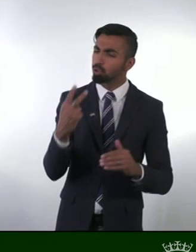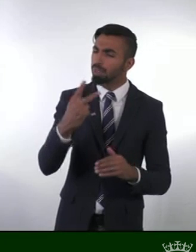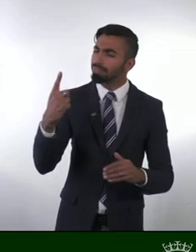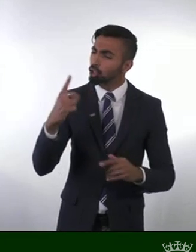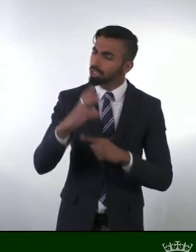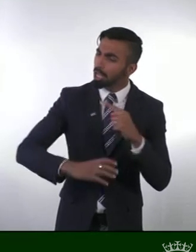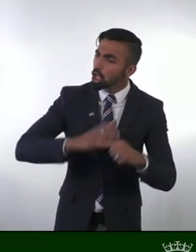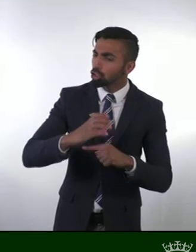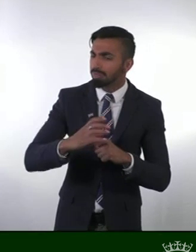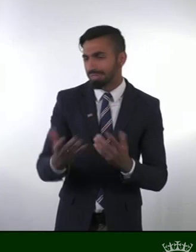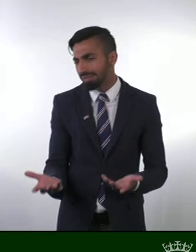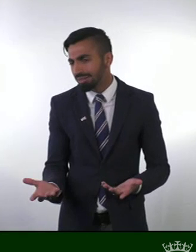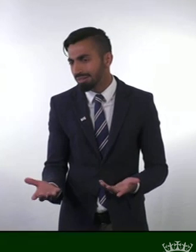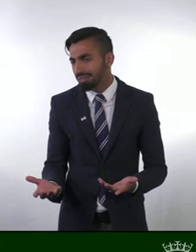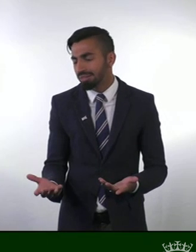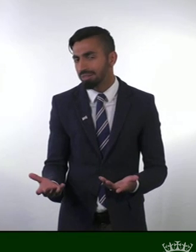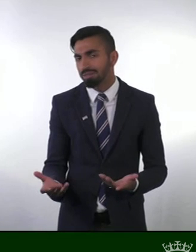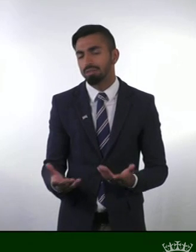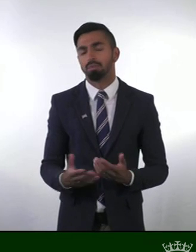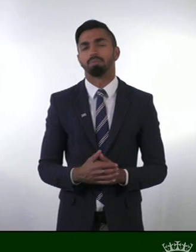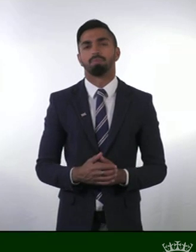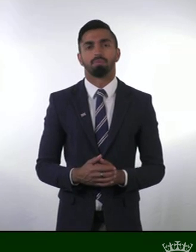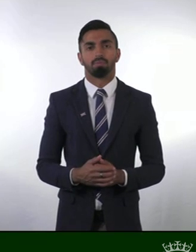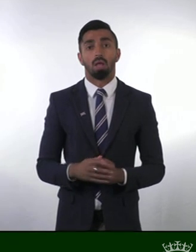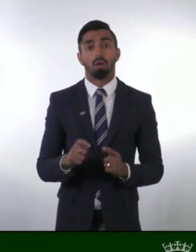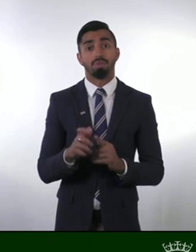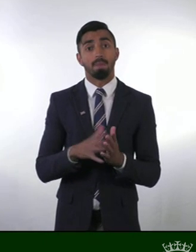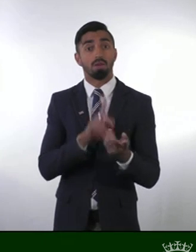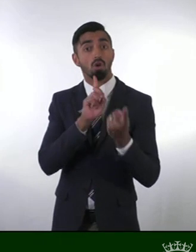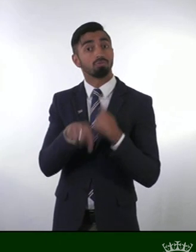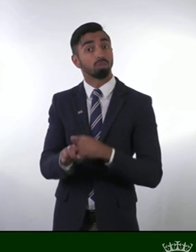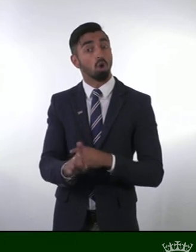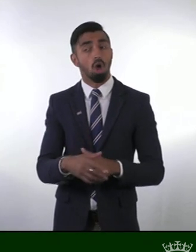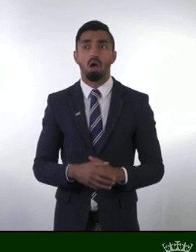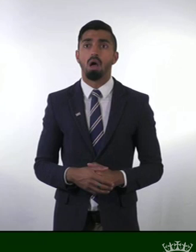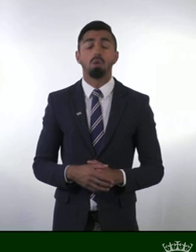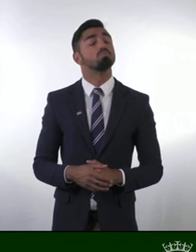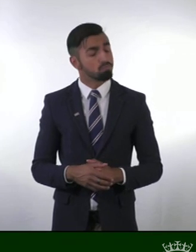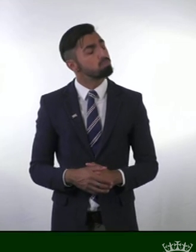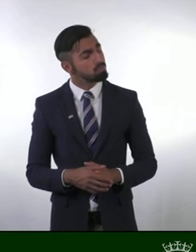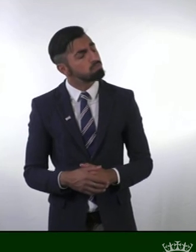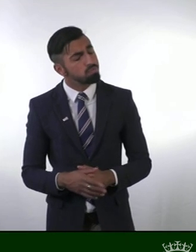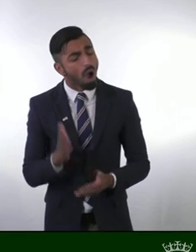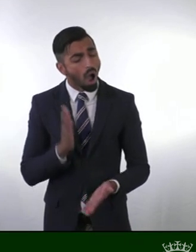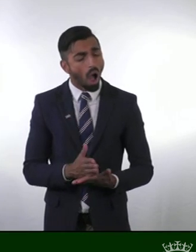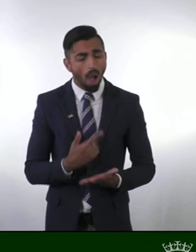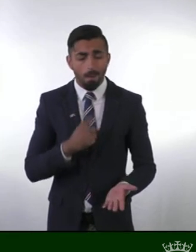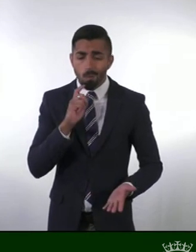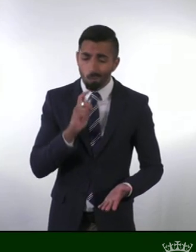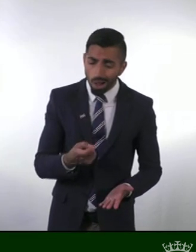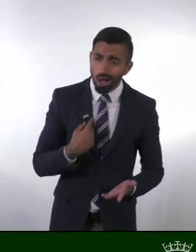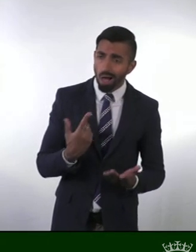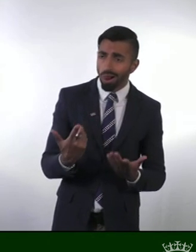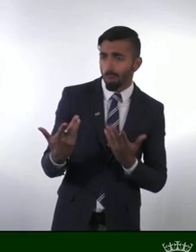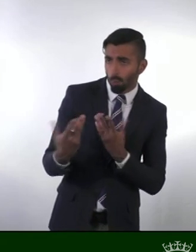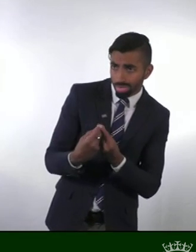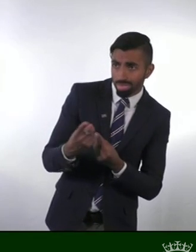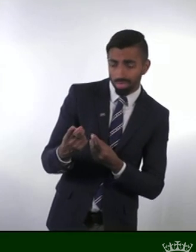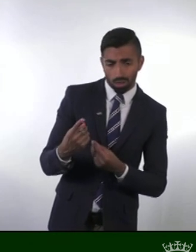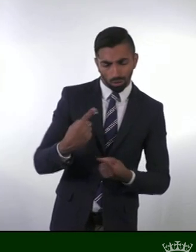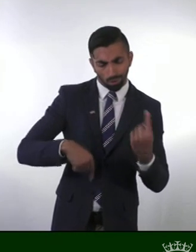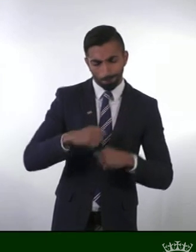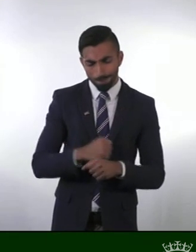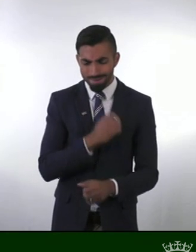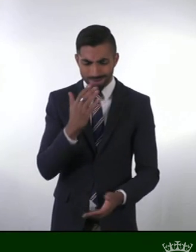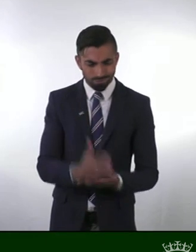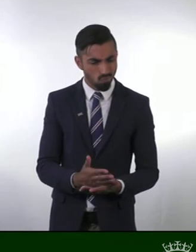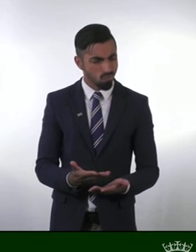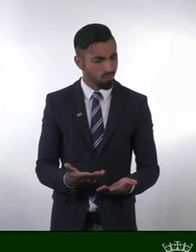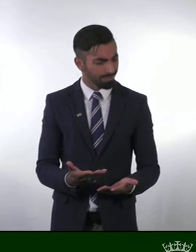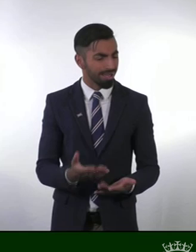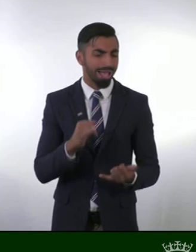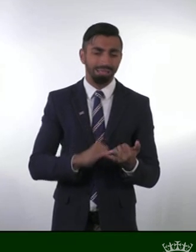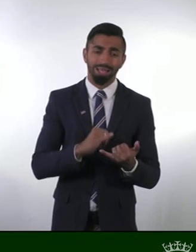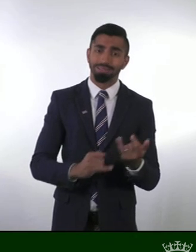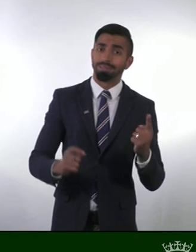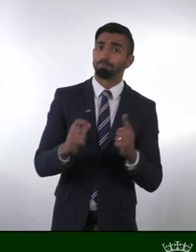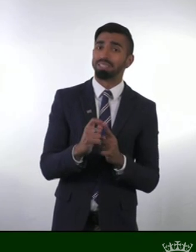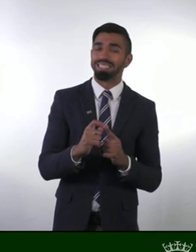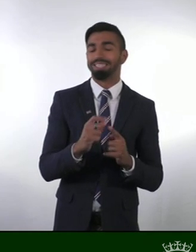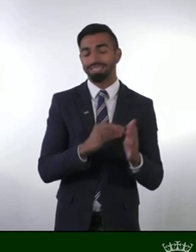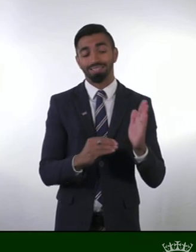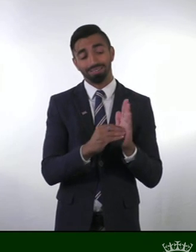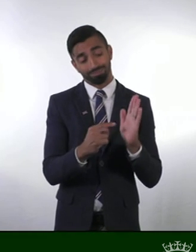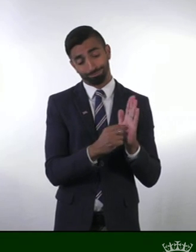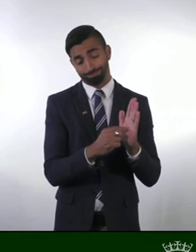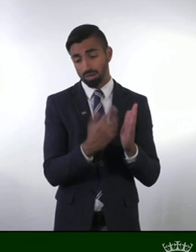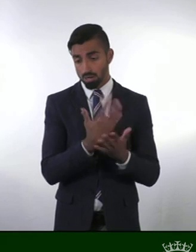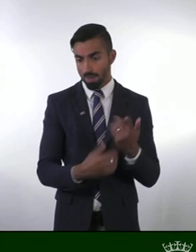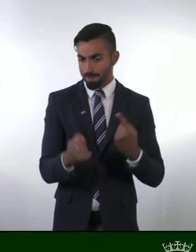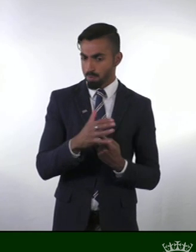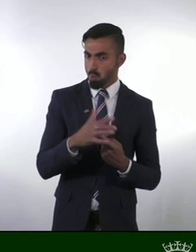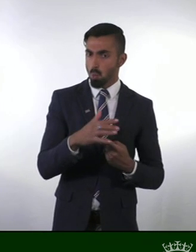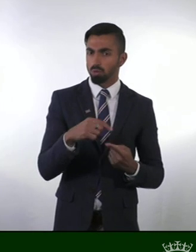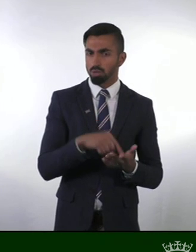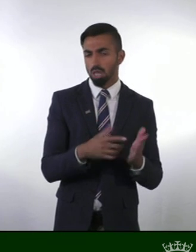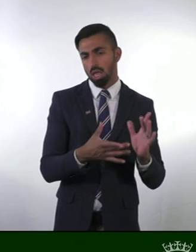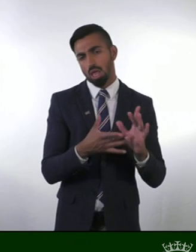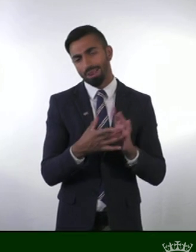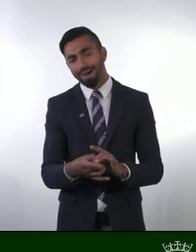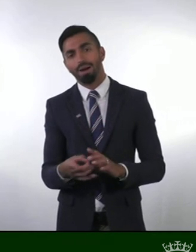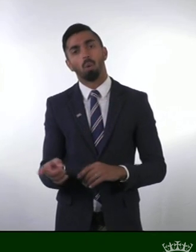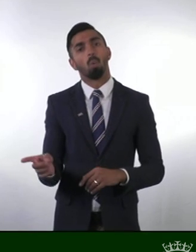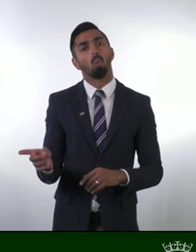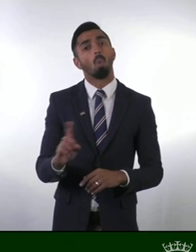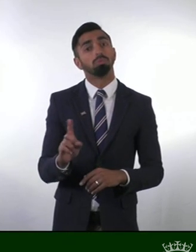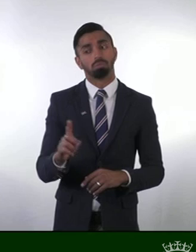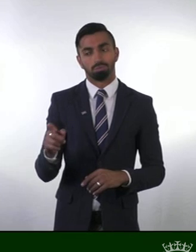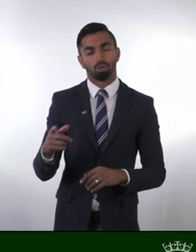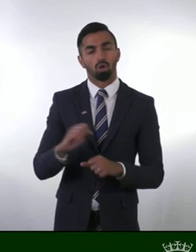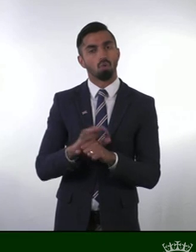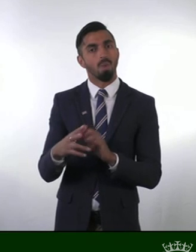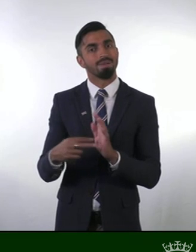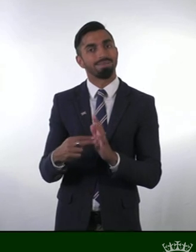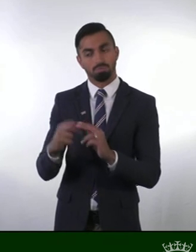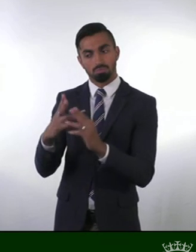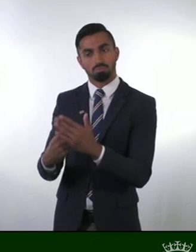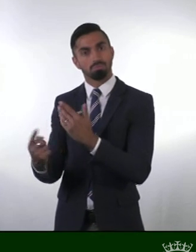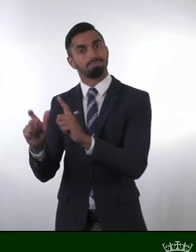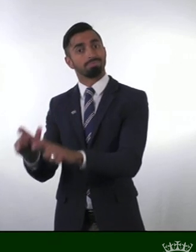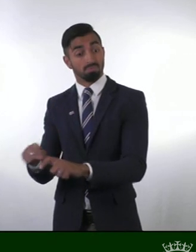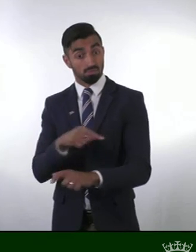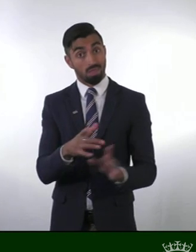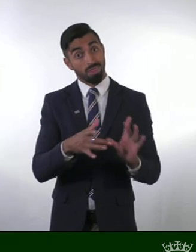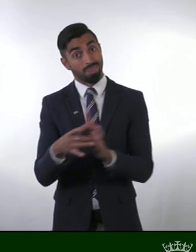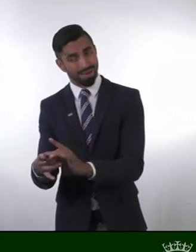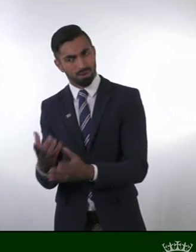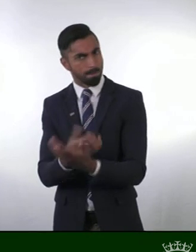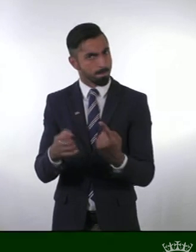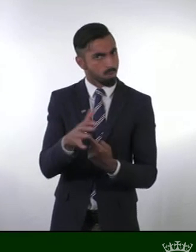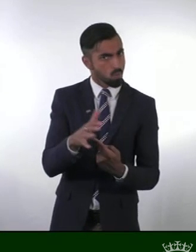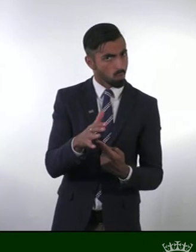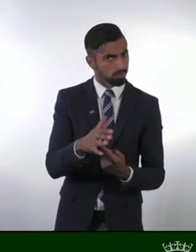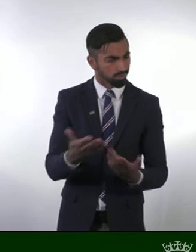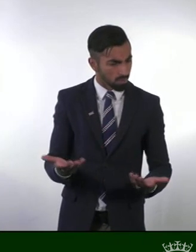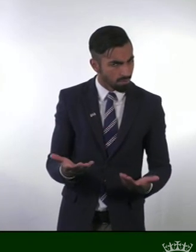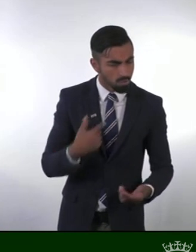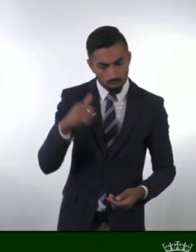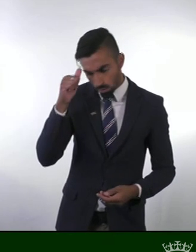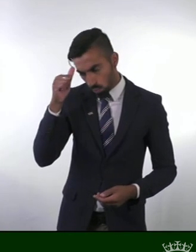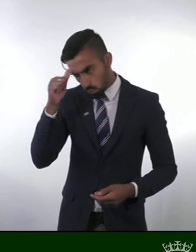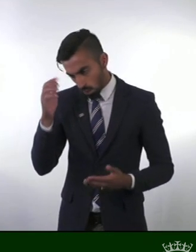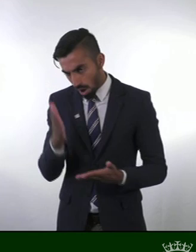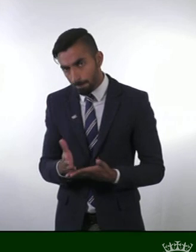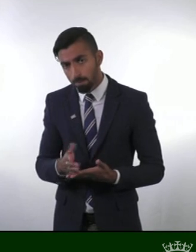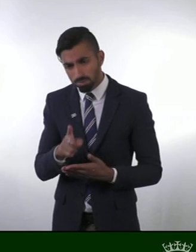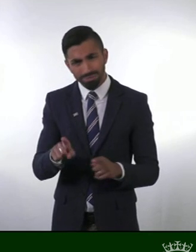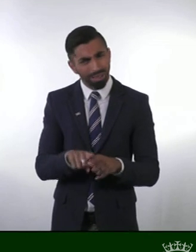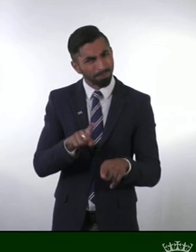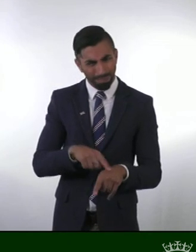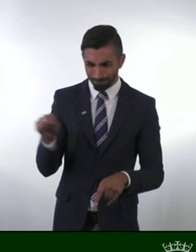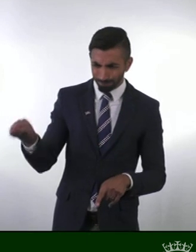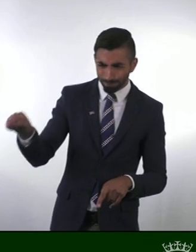Yes, of course, statutory sick pay is an important part of the way we tackle the problems of self-isolation and all the issues faced by people facing coronavirus, but people also receive additional funds.